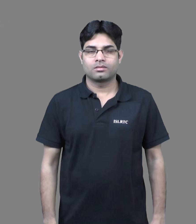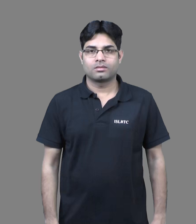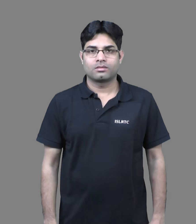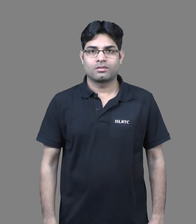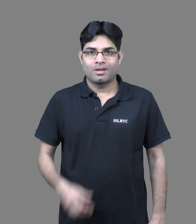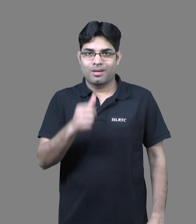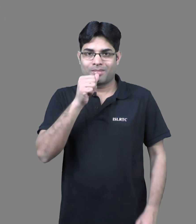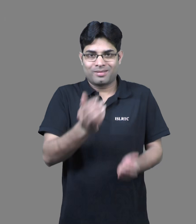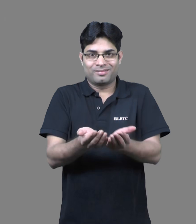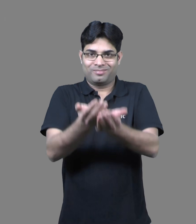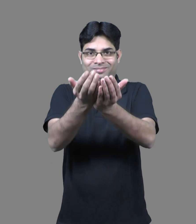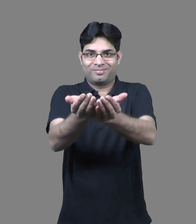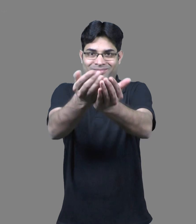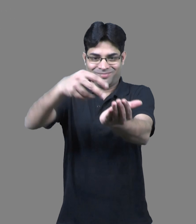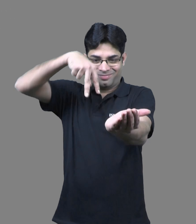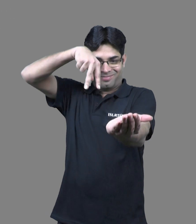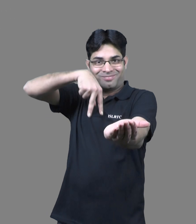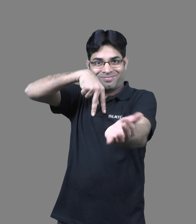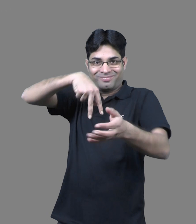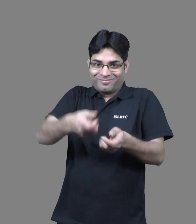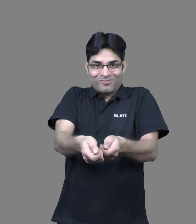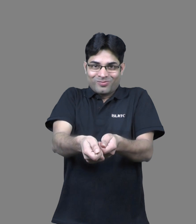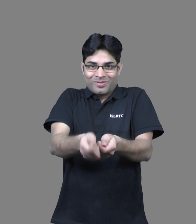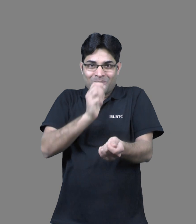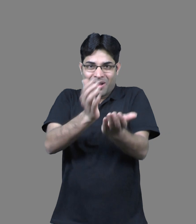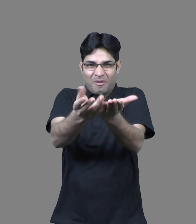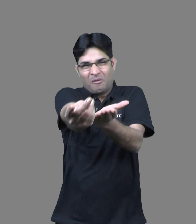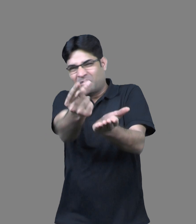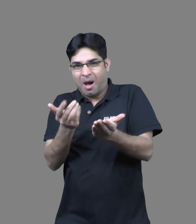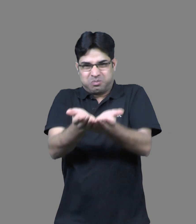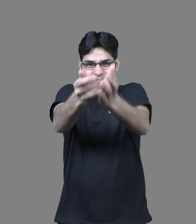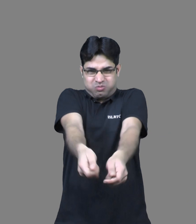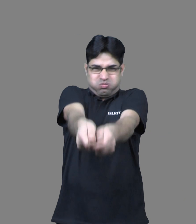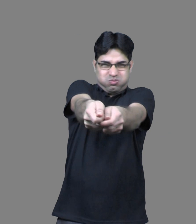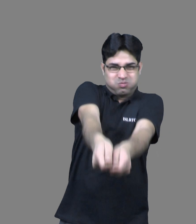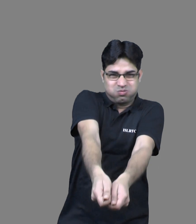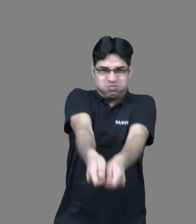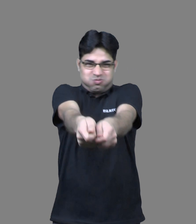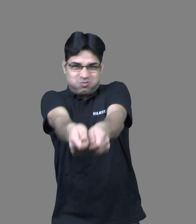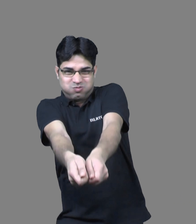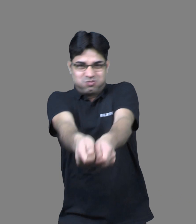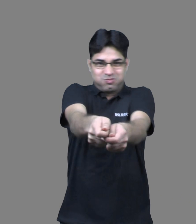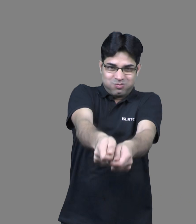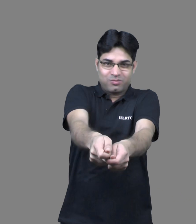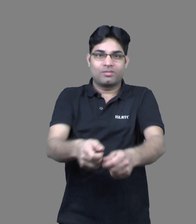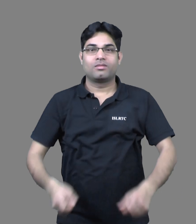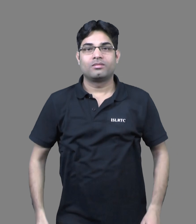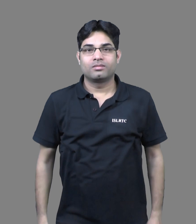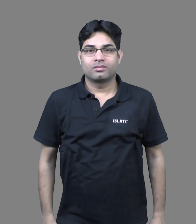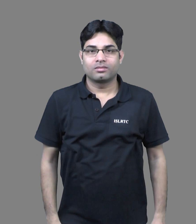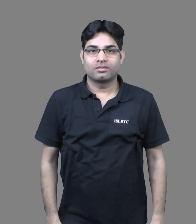Water Skiing Wakeboarding